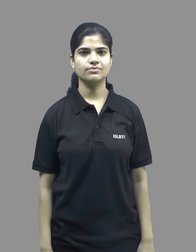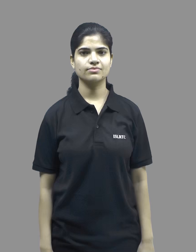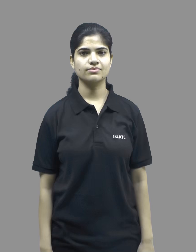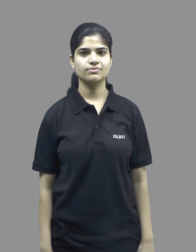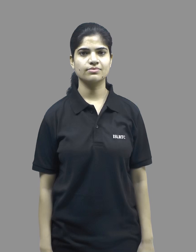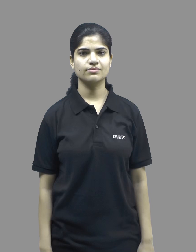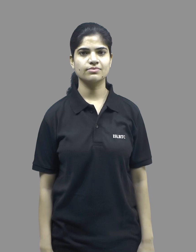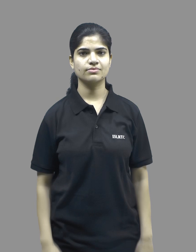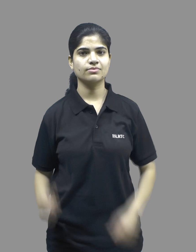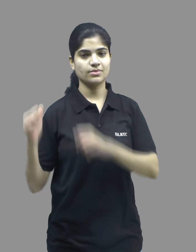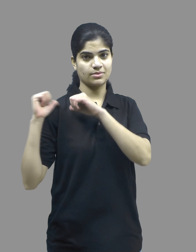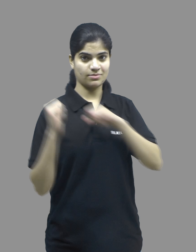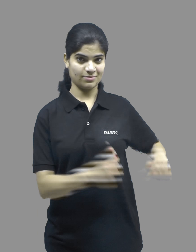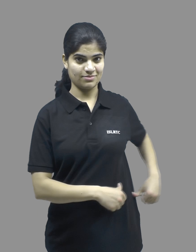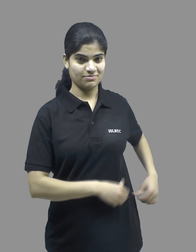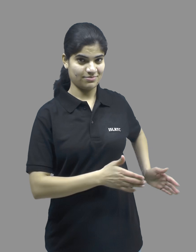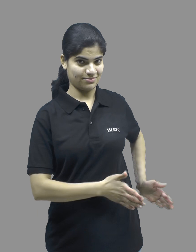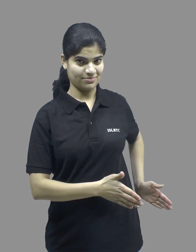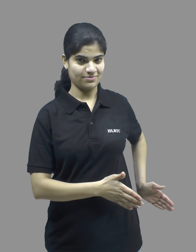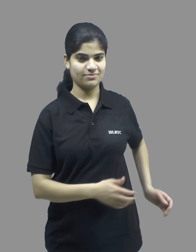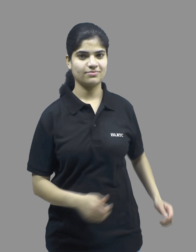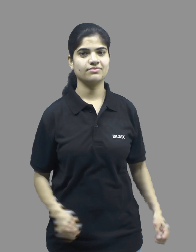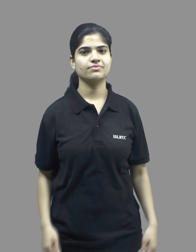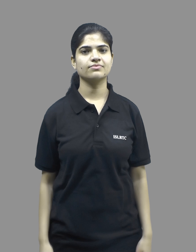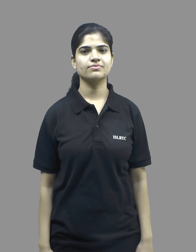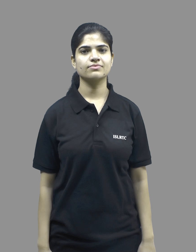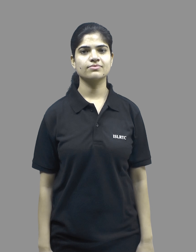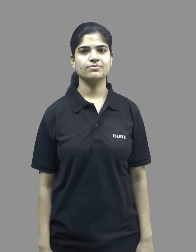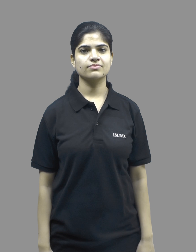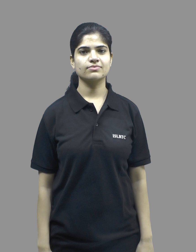Bag Sling Bag